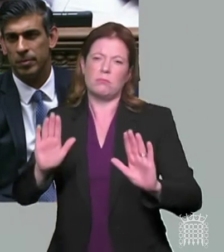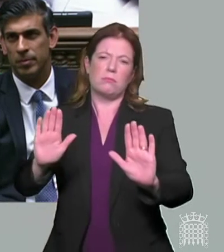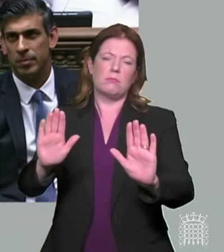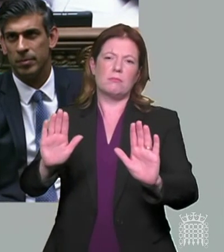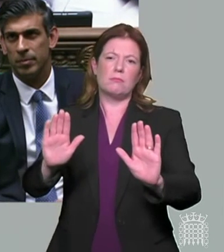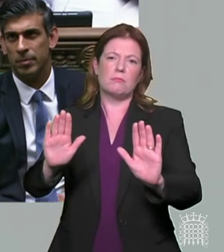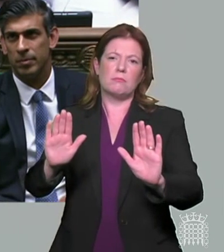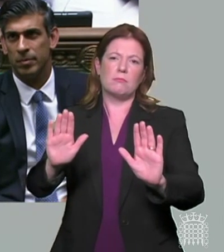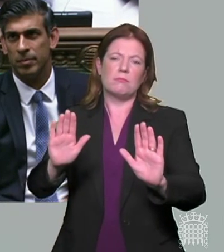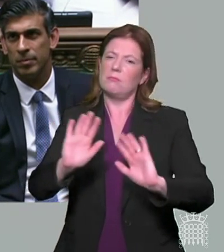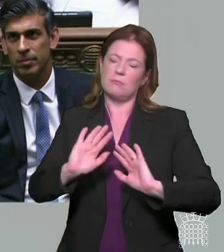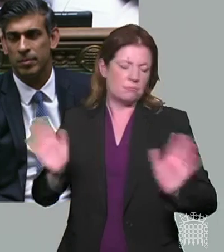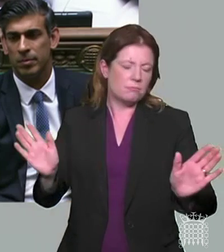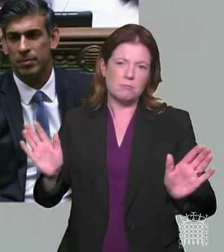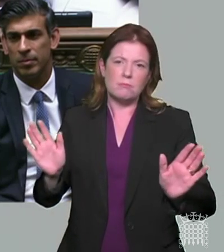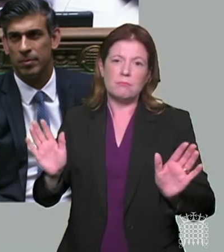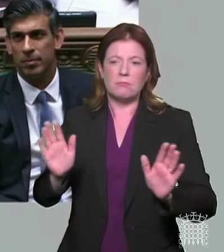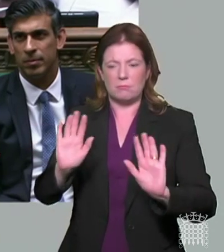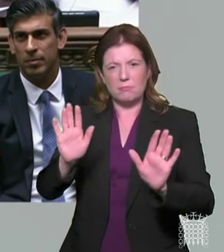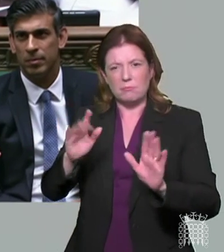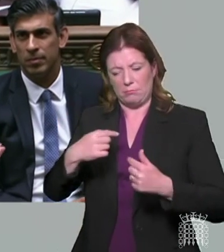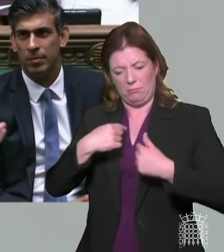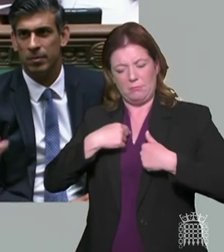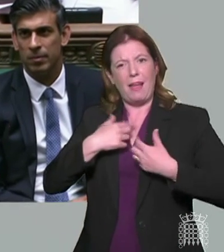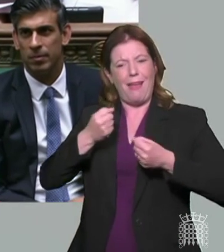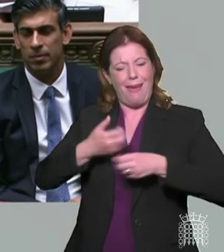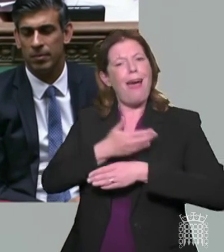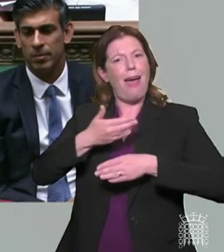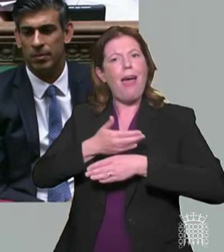Let me tell him what we are already doing.